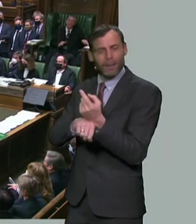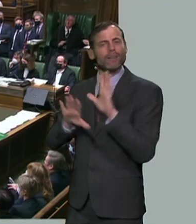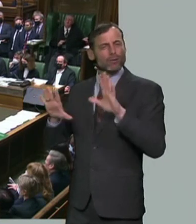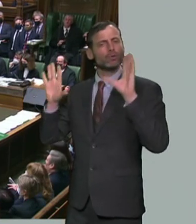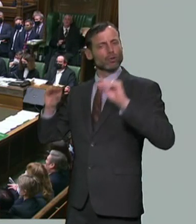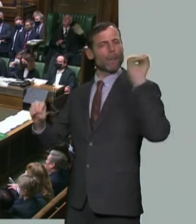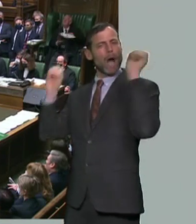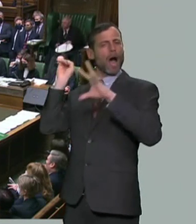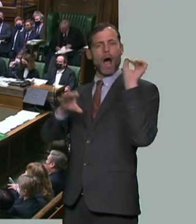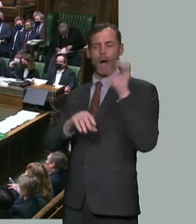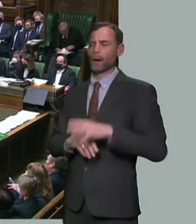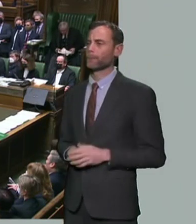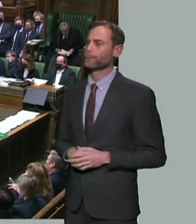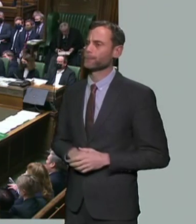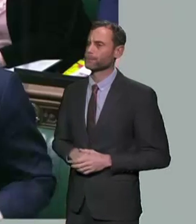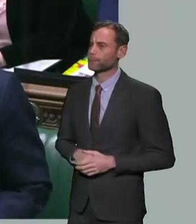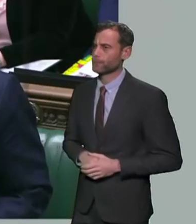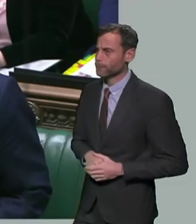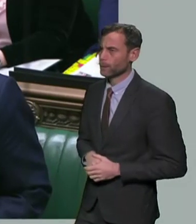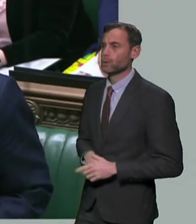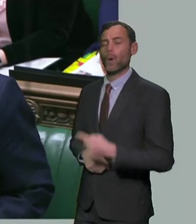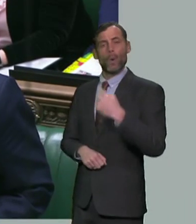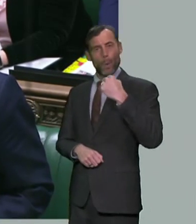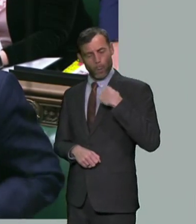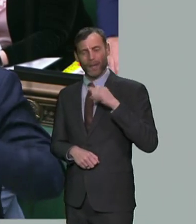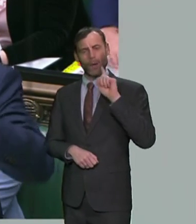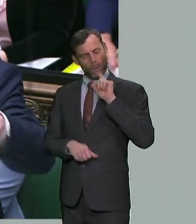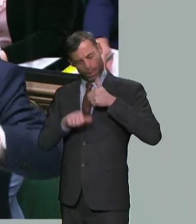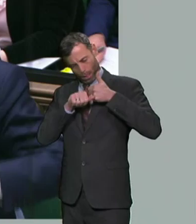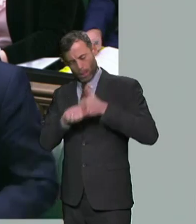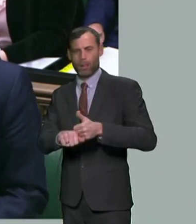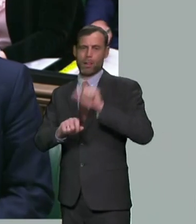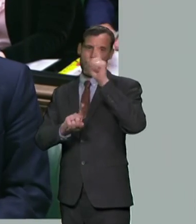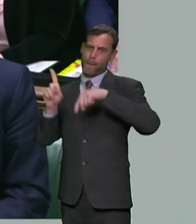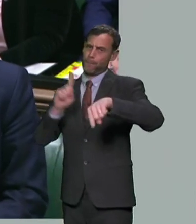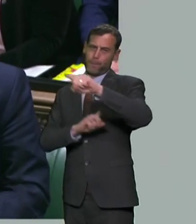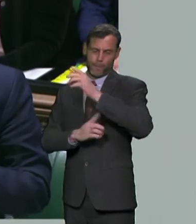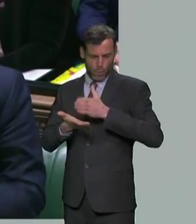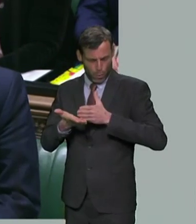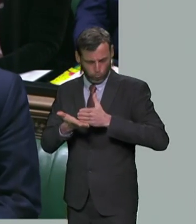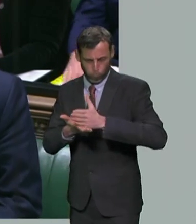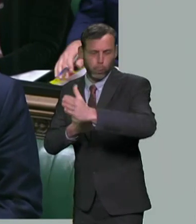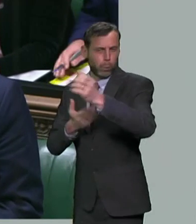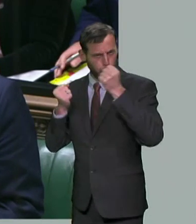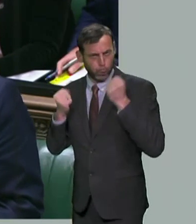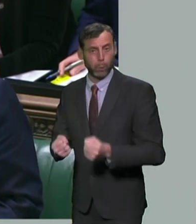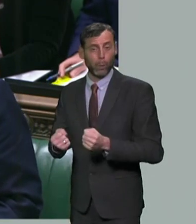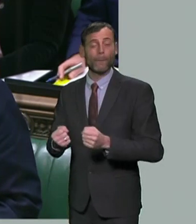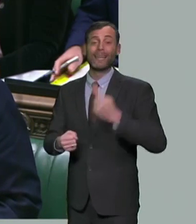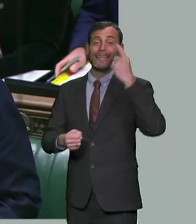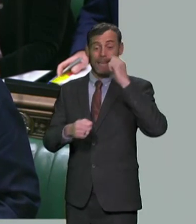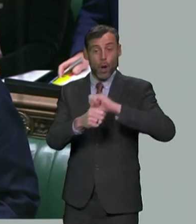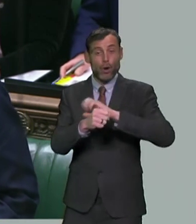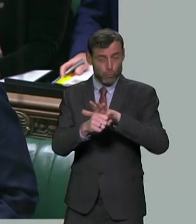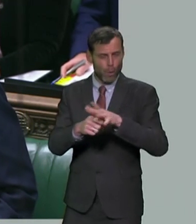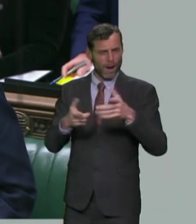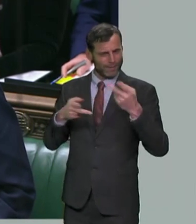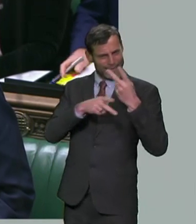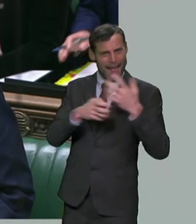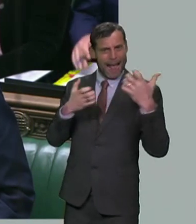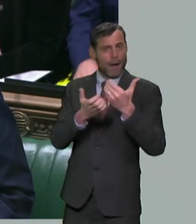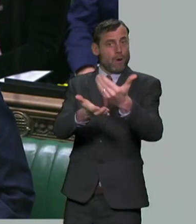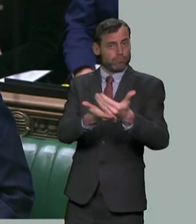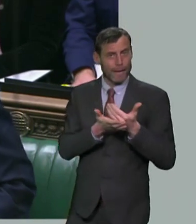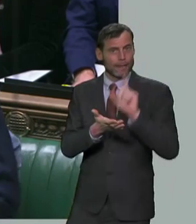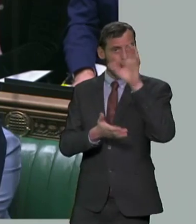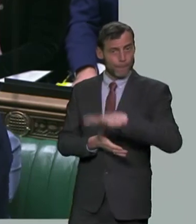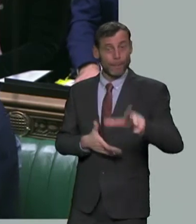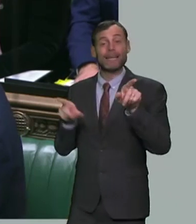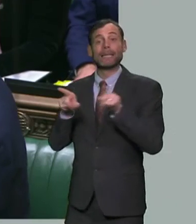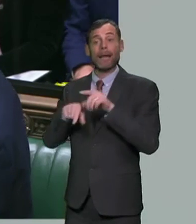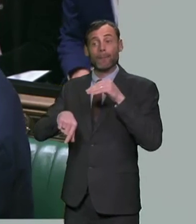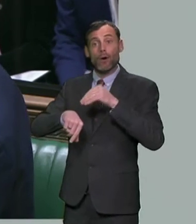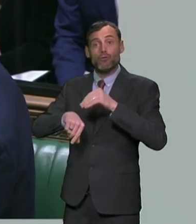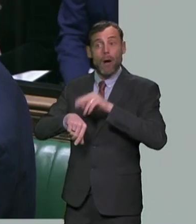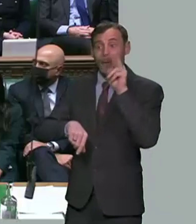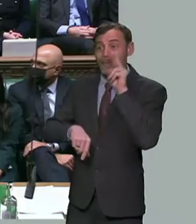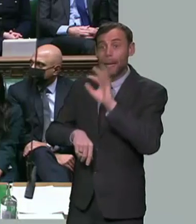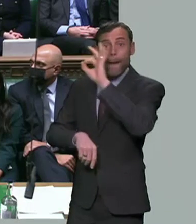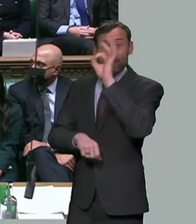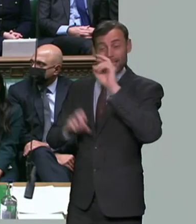We will continue to look after people throughout this pandemic and beyond, but we have also been cutting crime by 10% and putting 11,000 more police officers out on the streets.